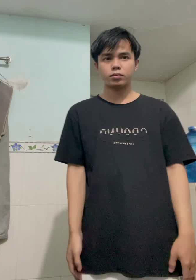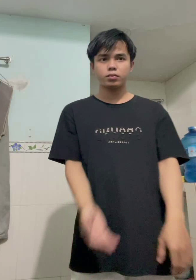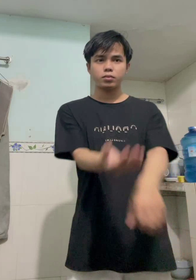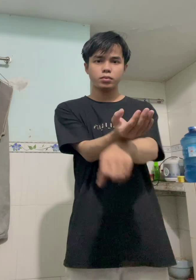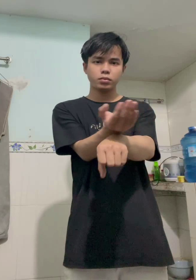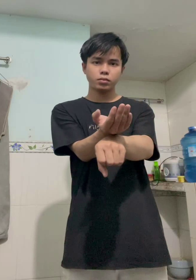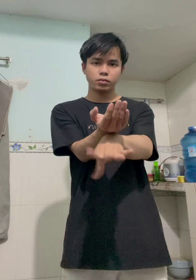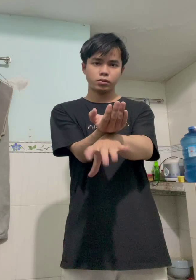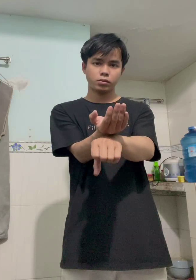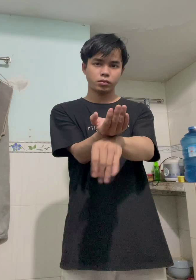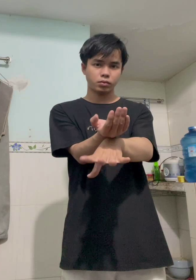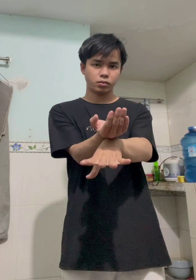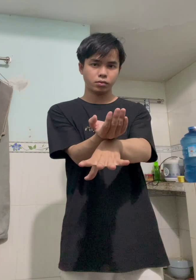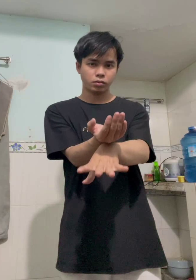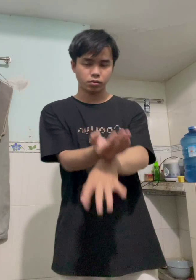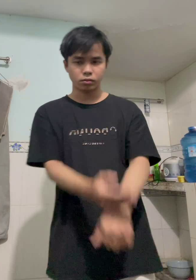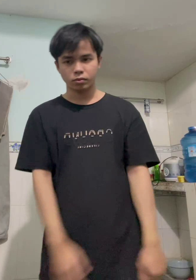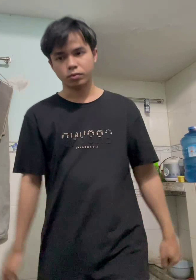ca phe